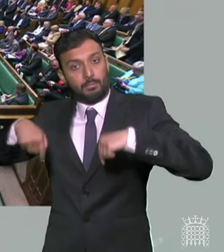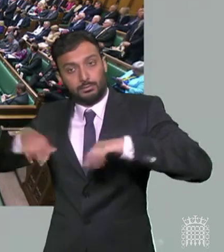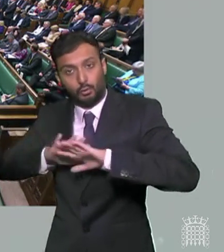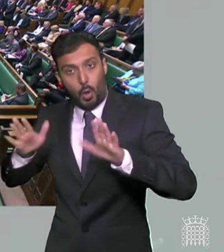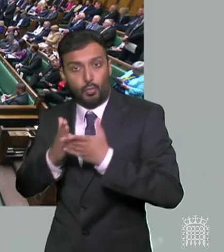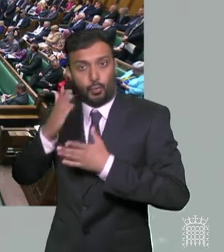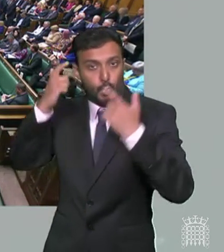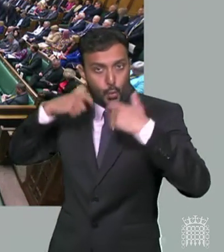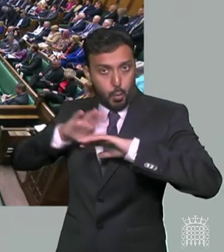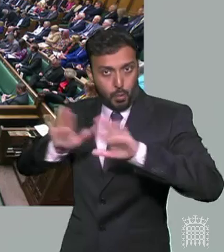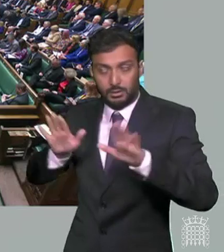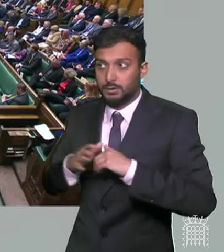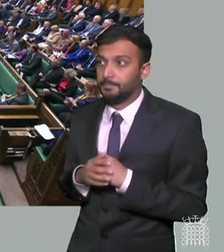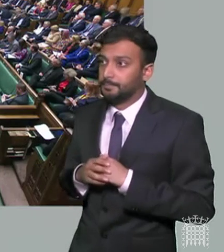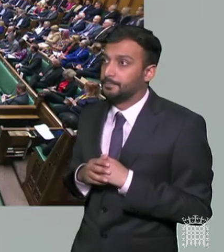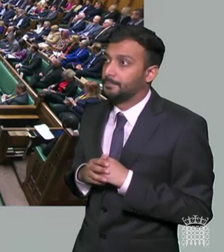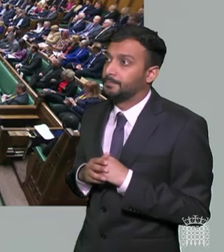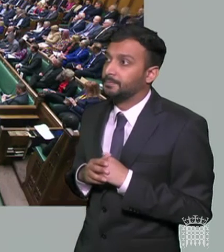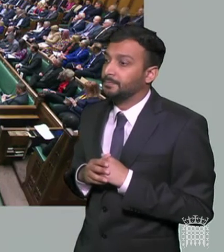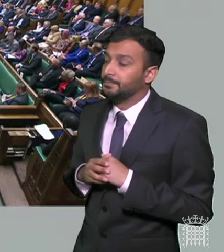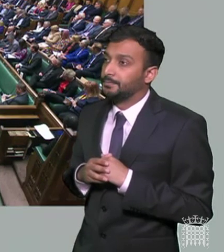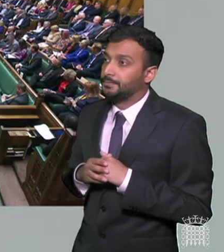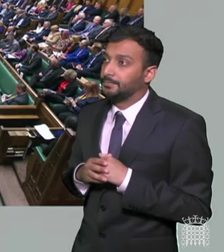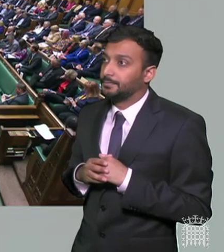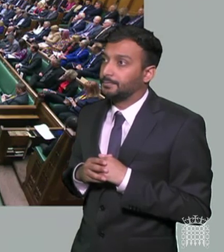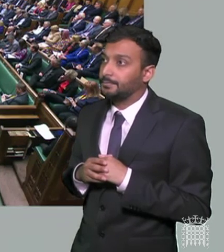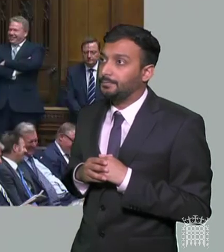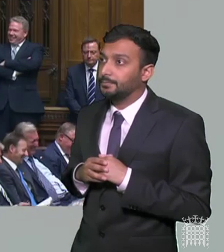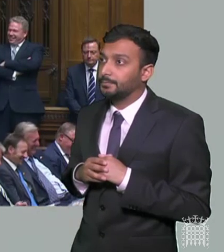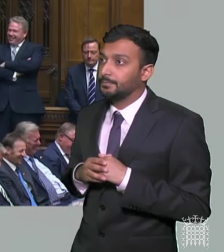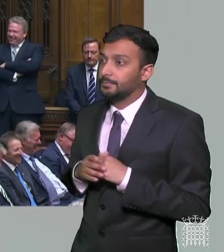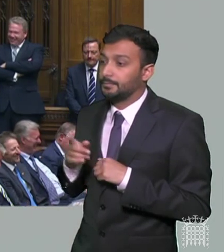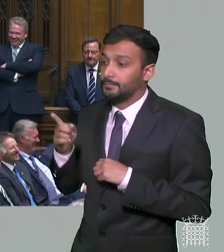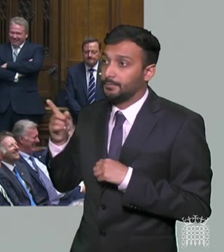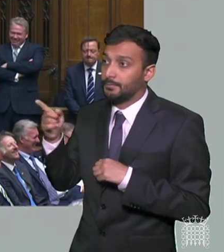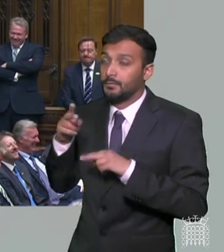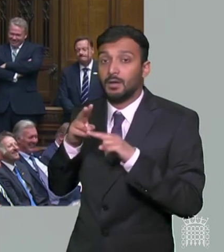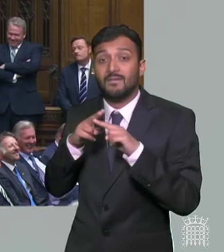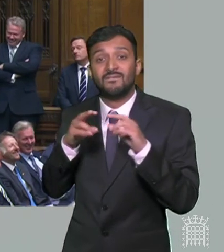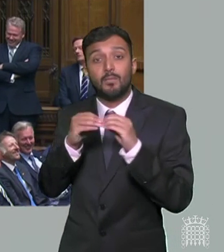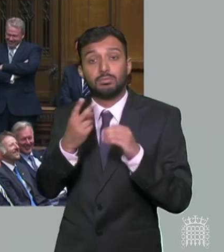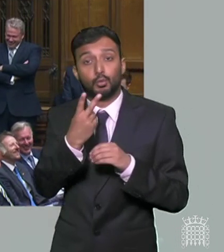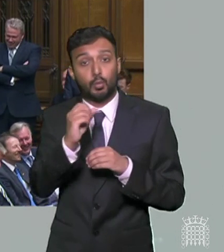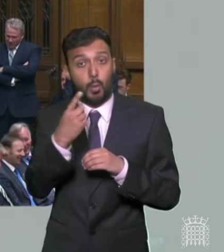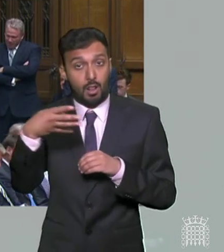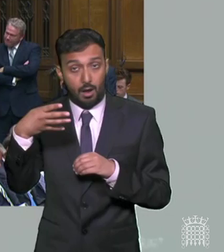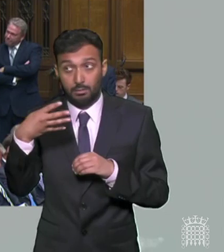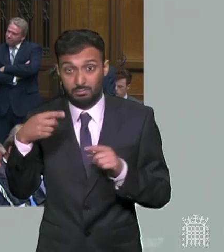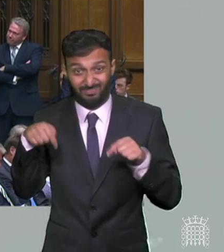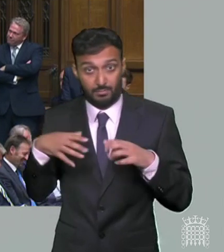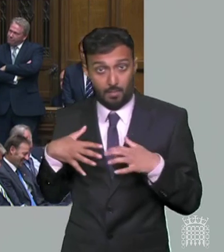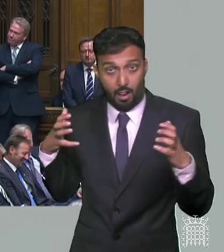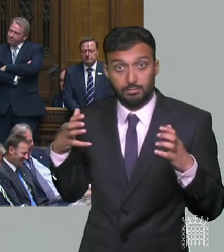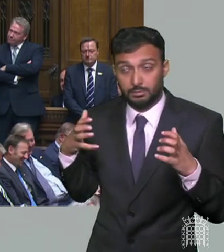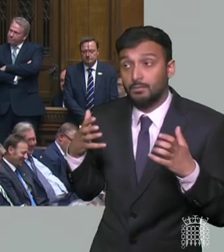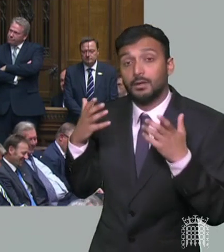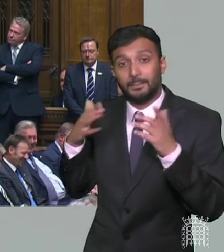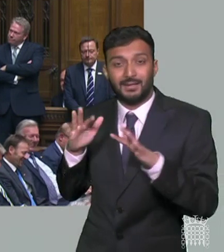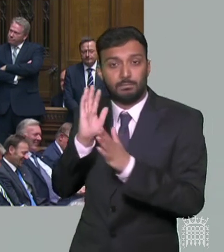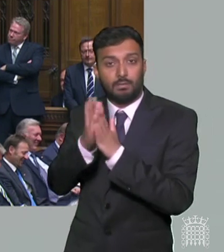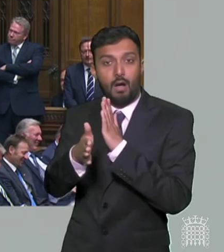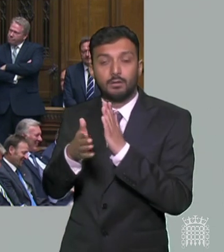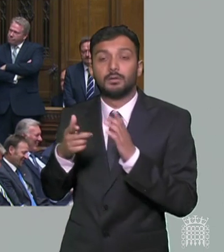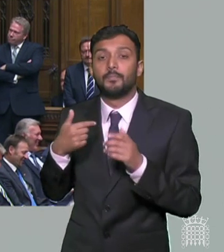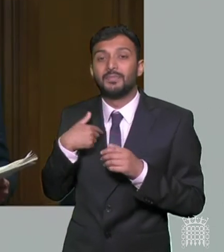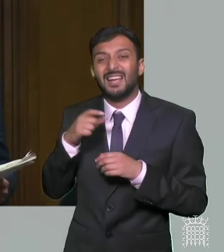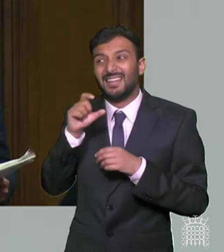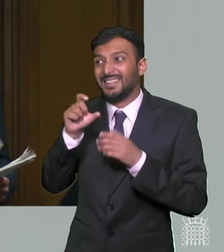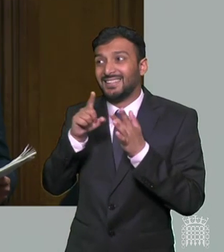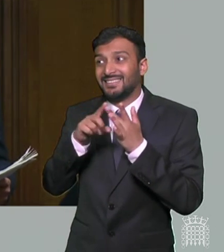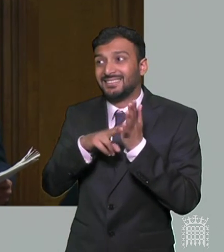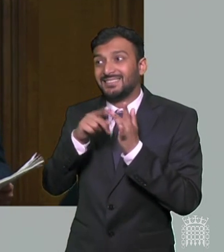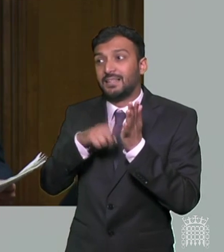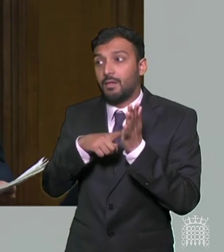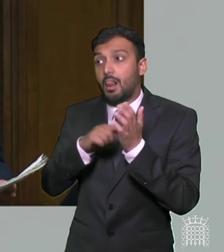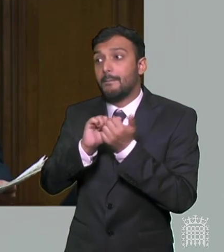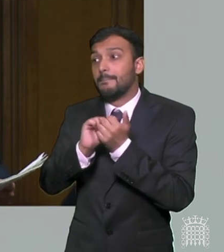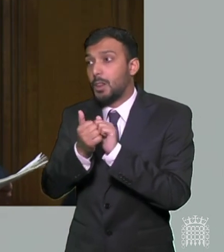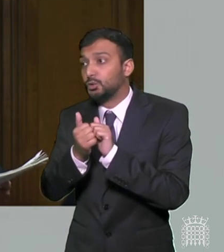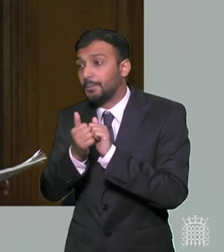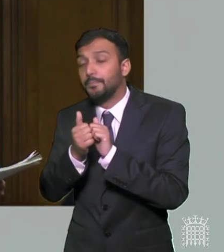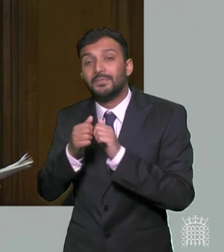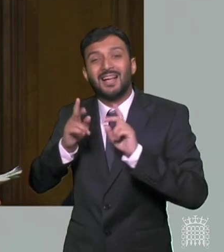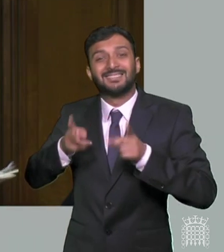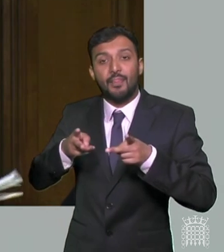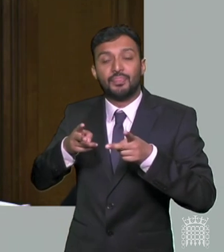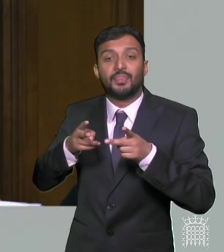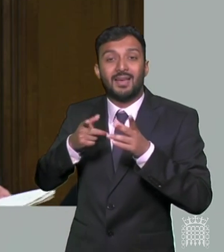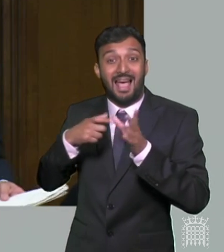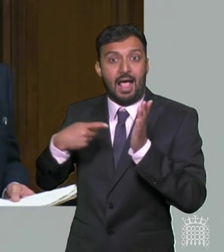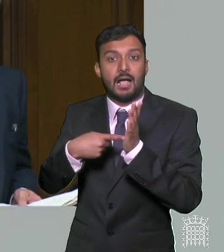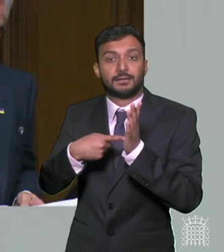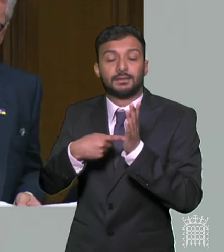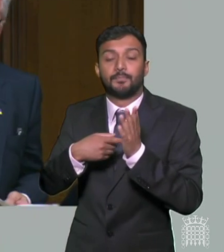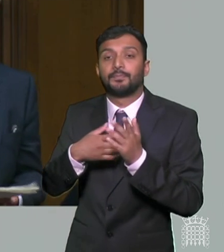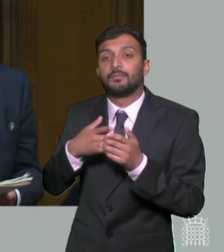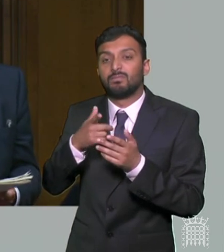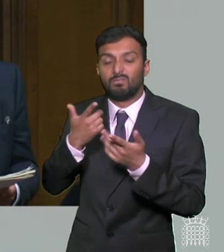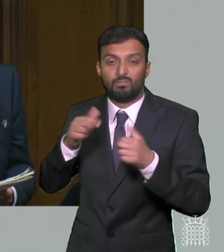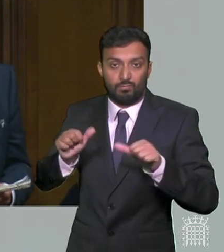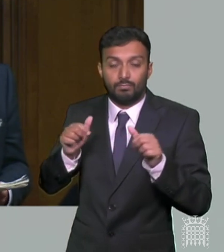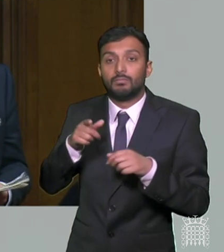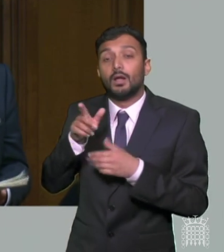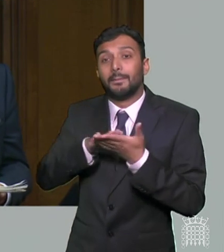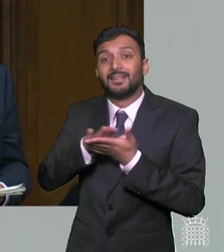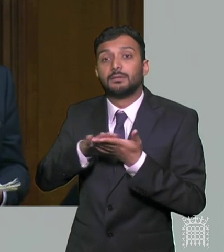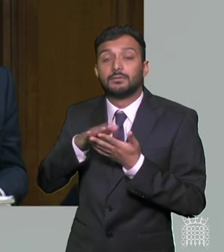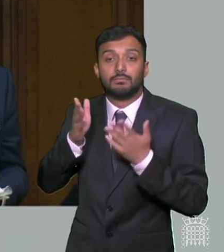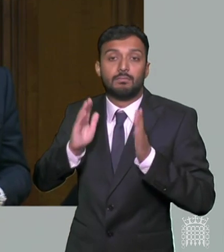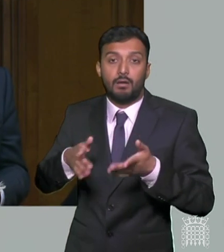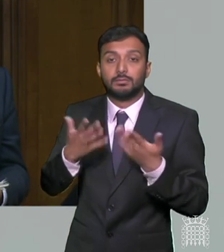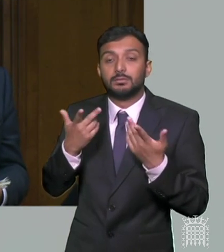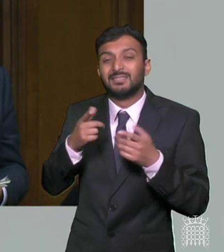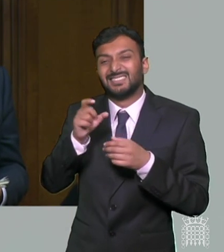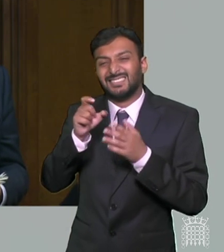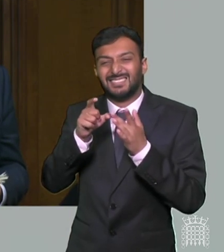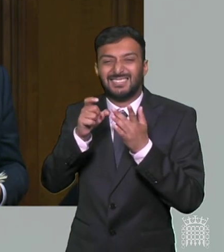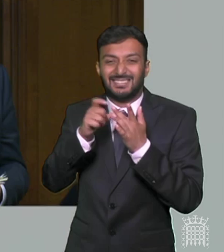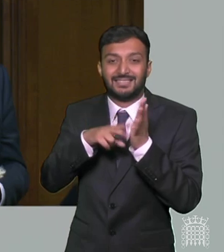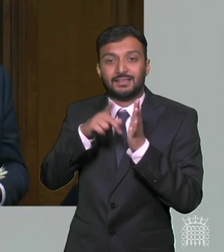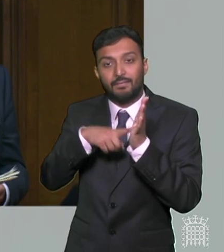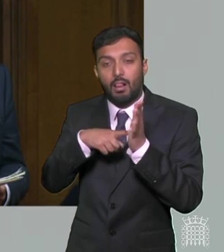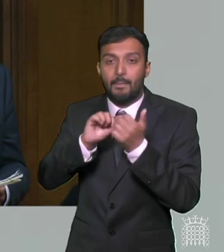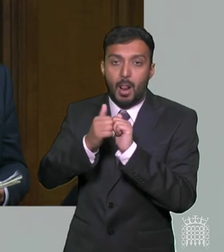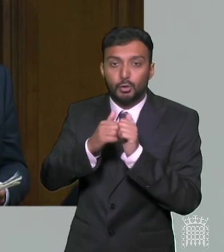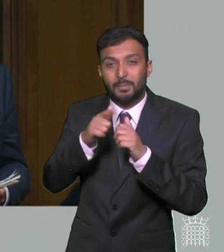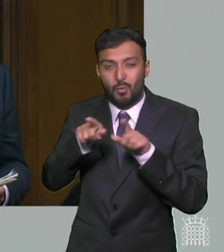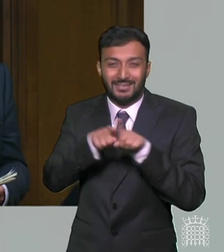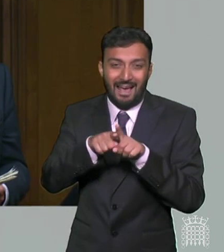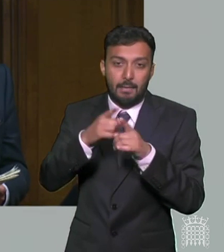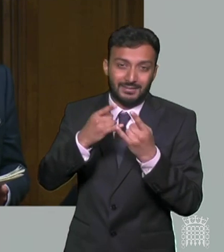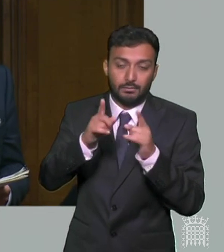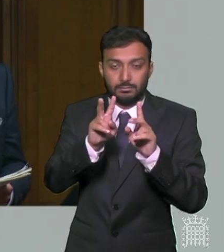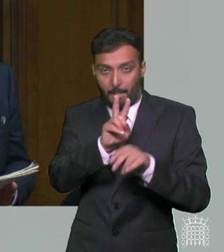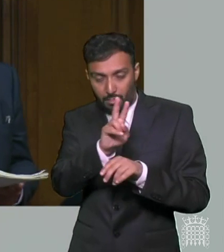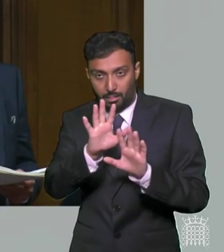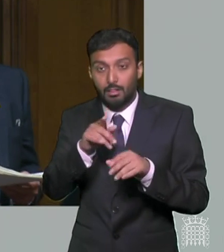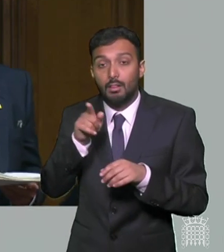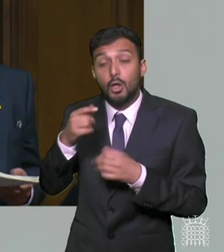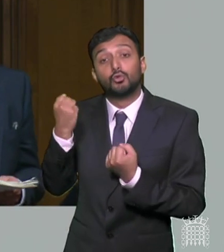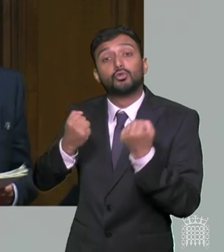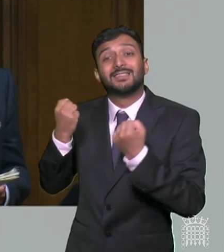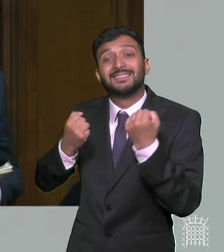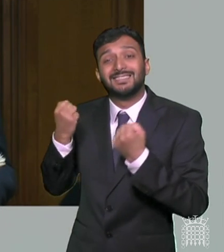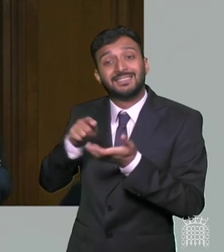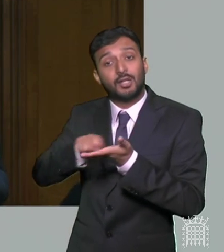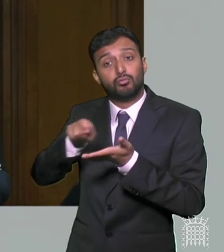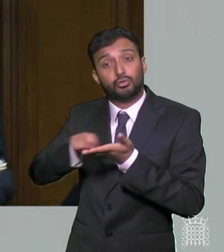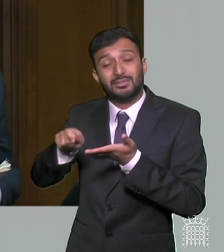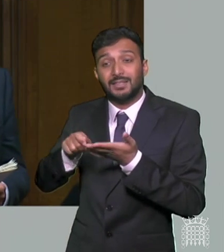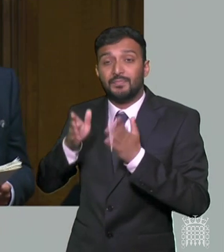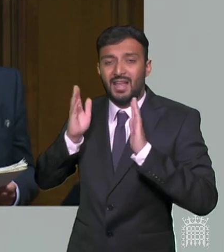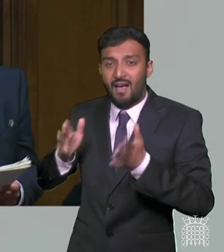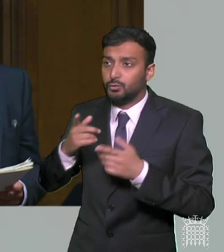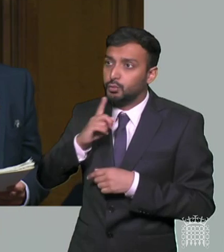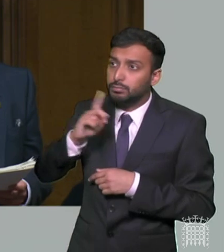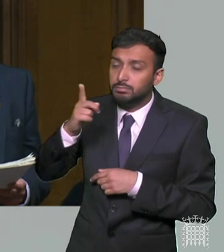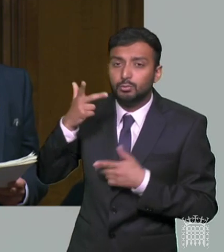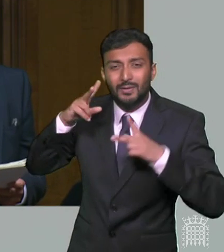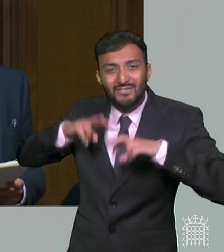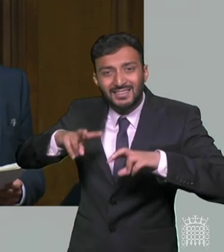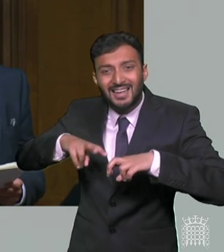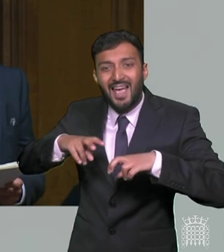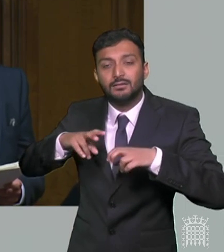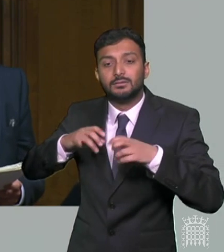In February 2019, the House passed my excellent Civil Partnerships, Marriages and Deaths Act 2019, mandating the Government to extend civil partnerships to opposite-sex couples, enabling marriage records to include mothers’ details and requiring the Justice Secretary to produce a report empowering coroners to investigate stillbirths.